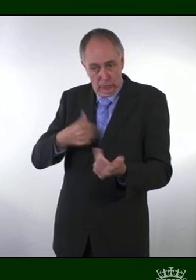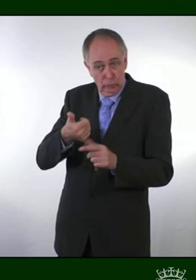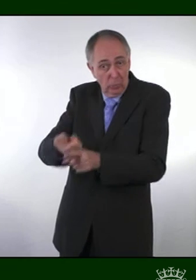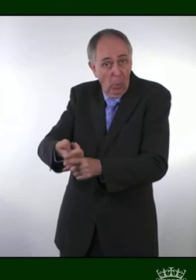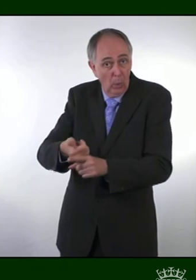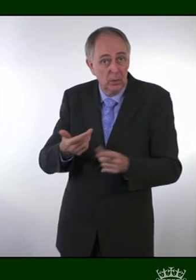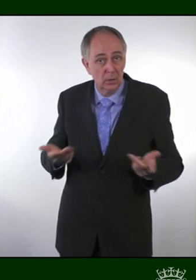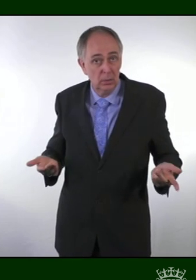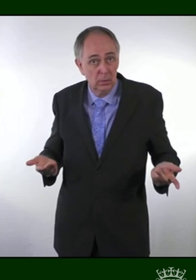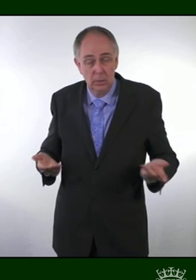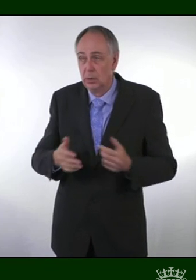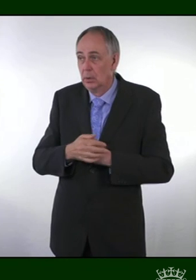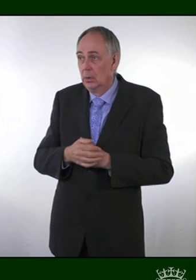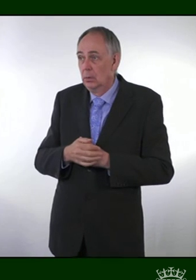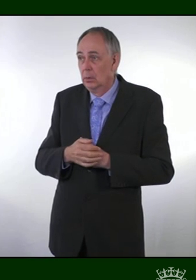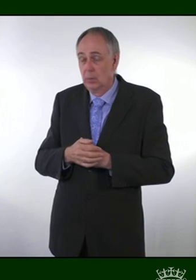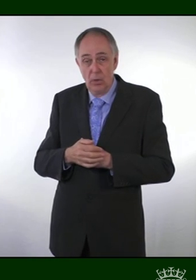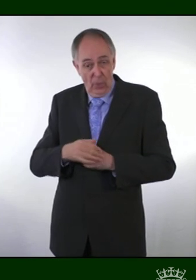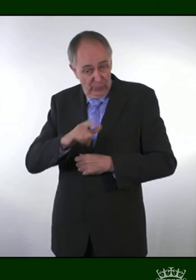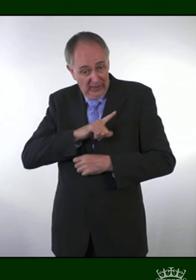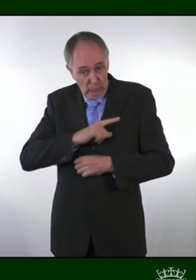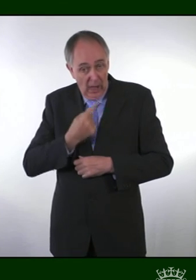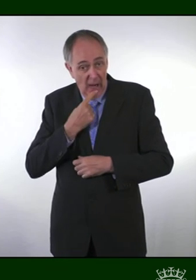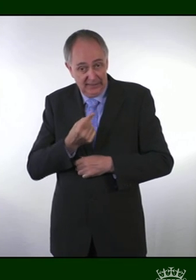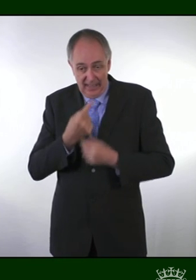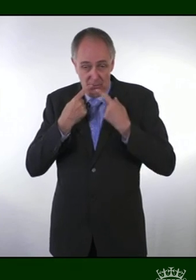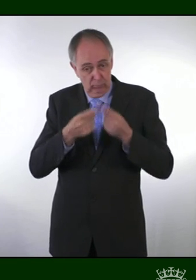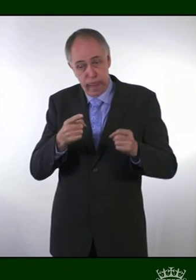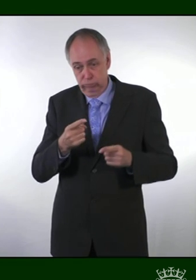That is why I said what I said a few weeks ago.